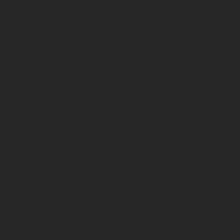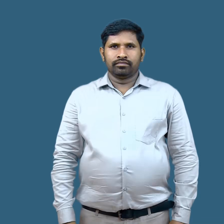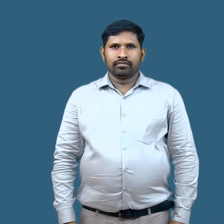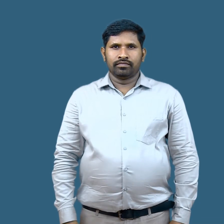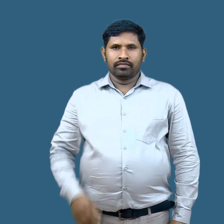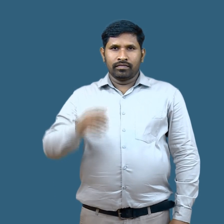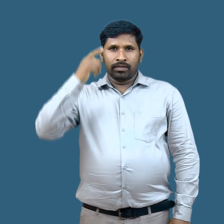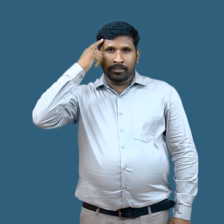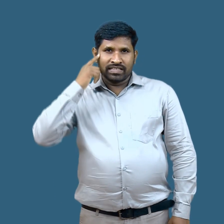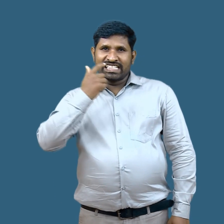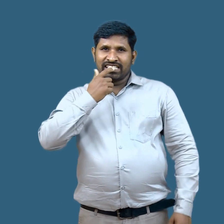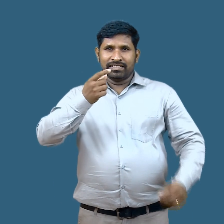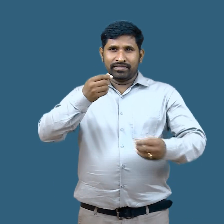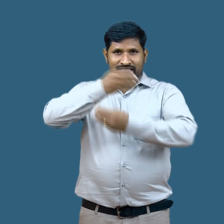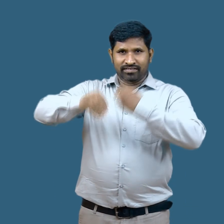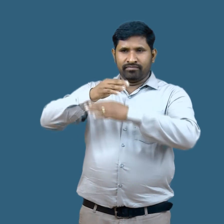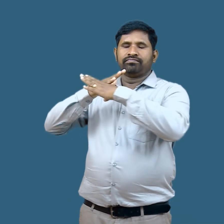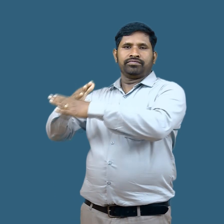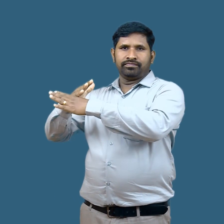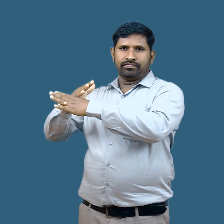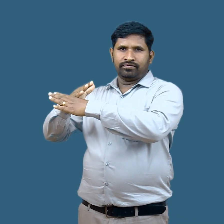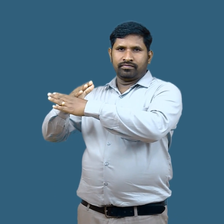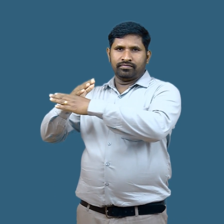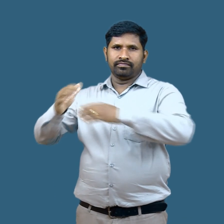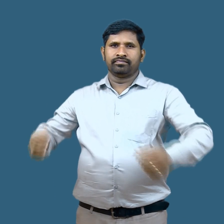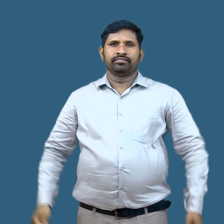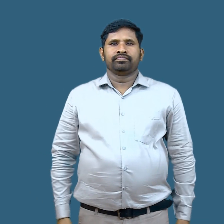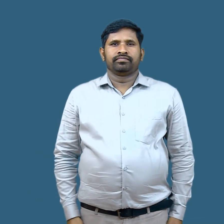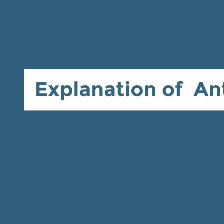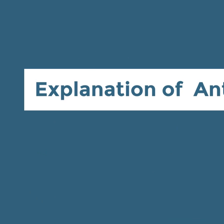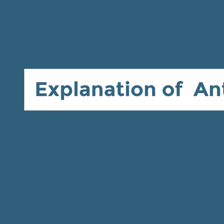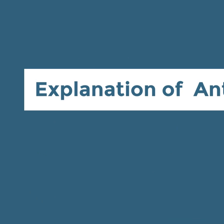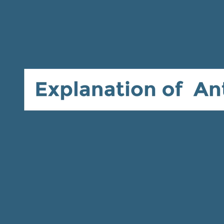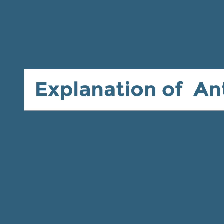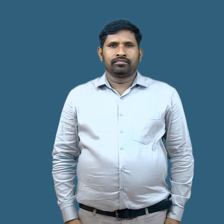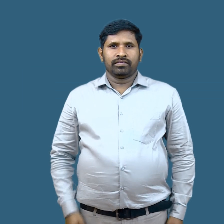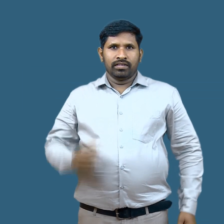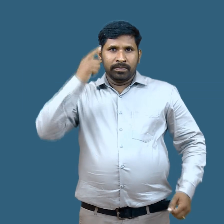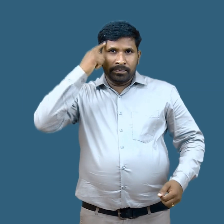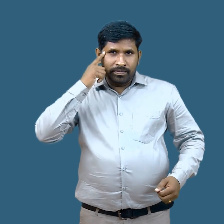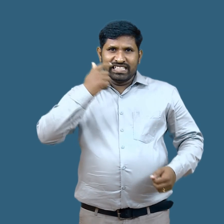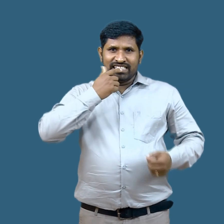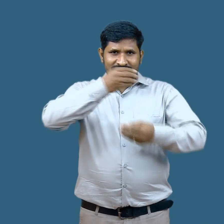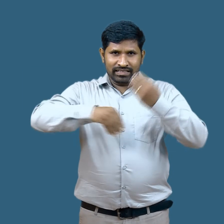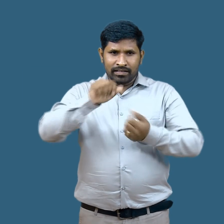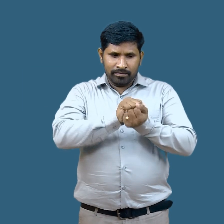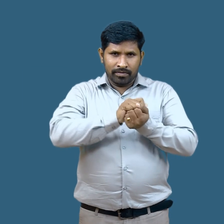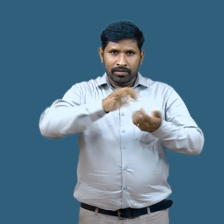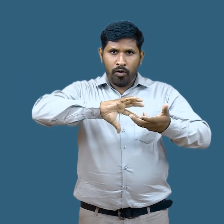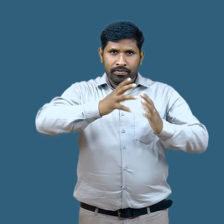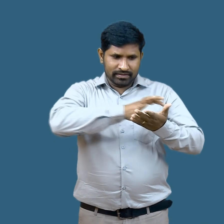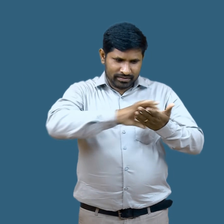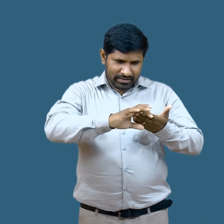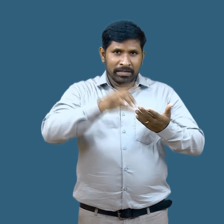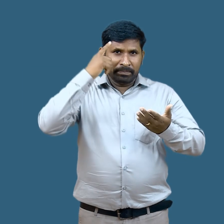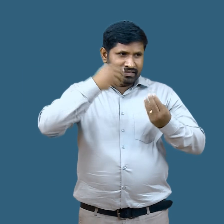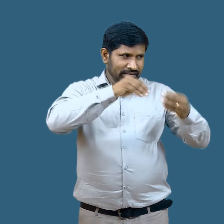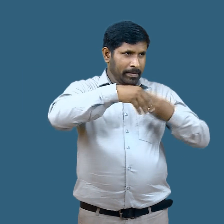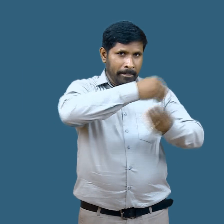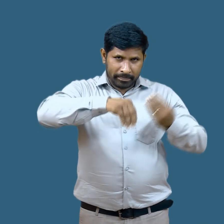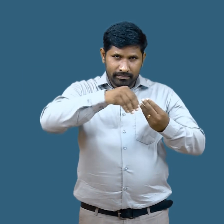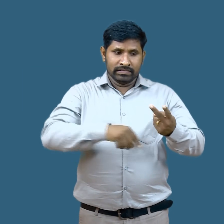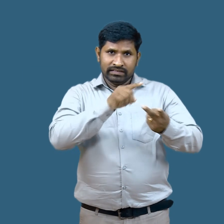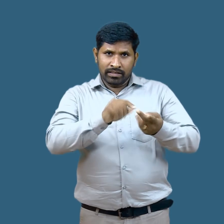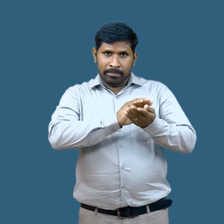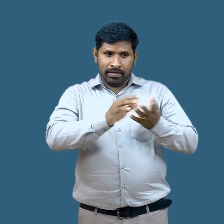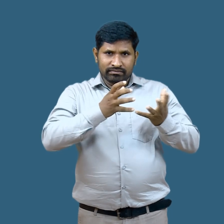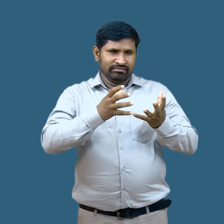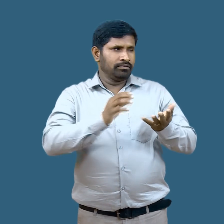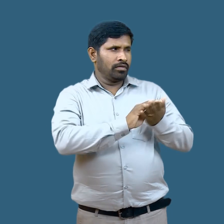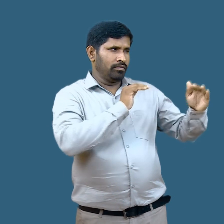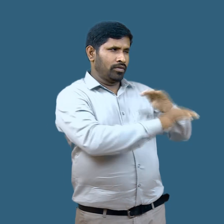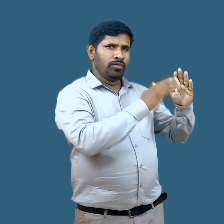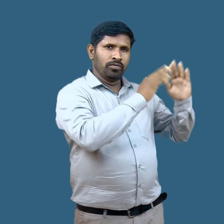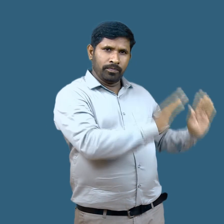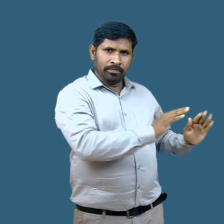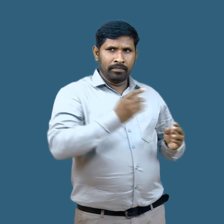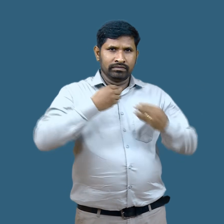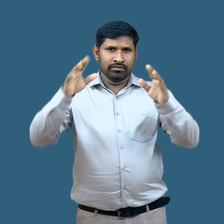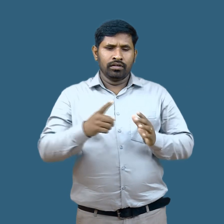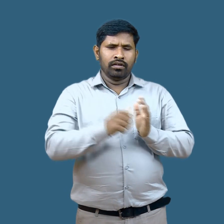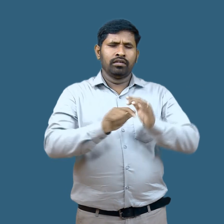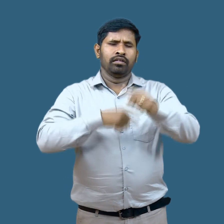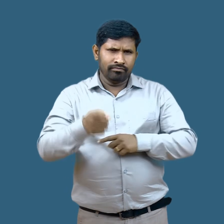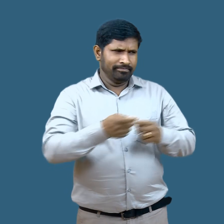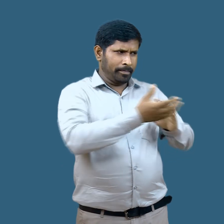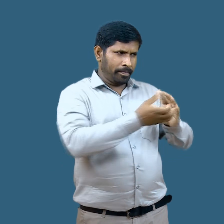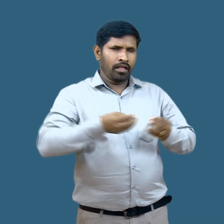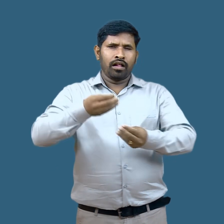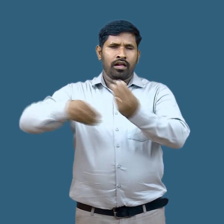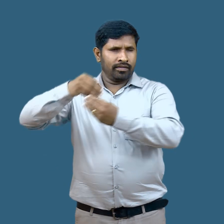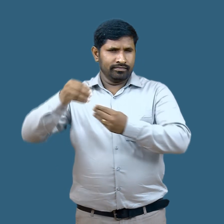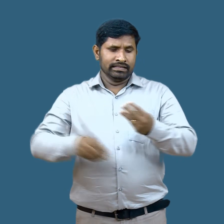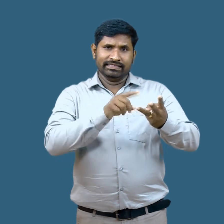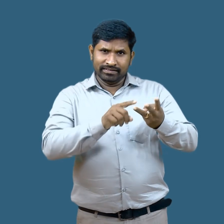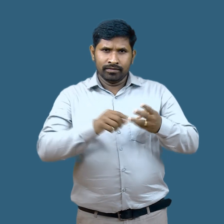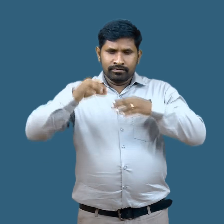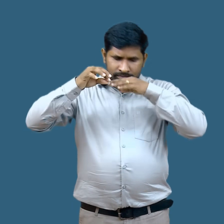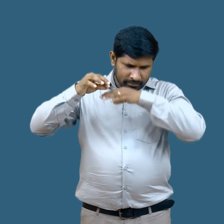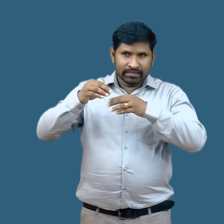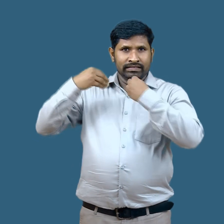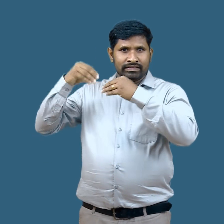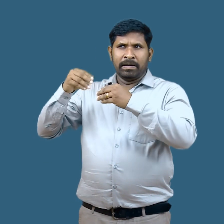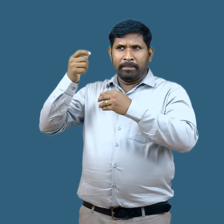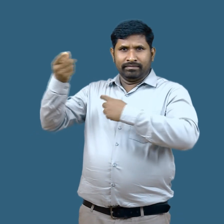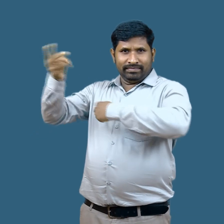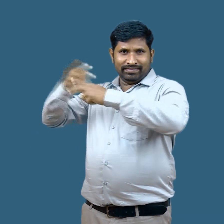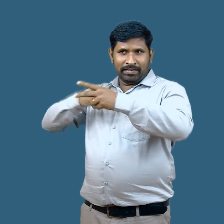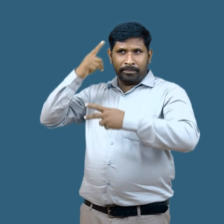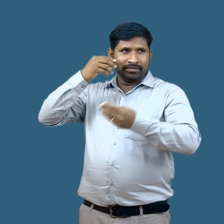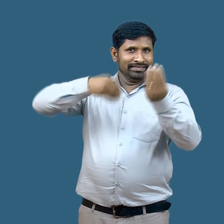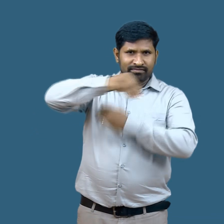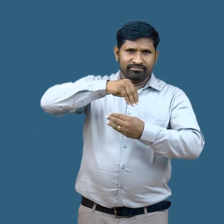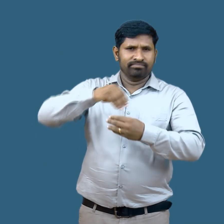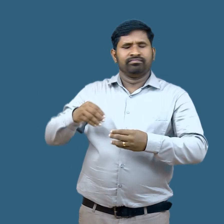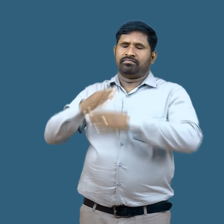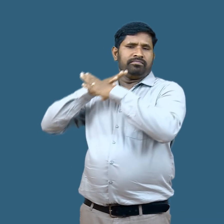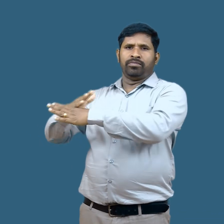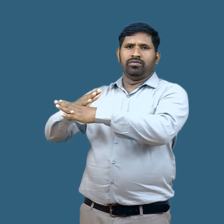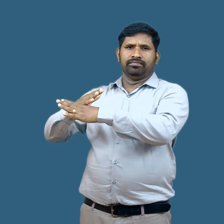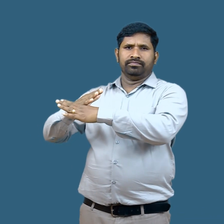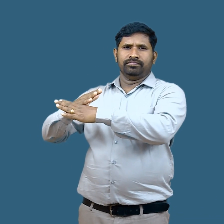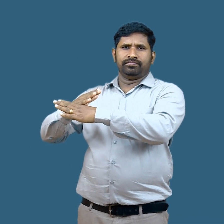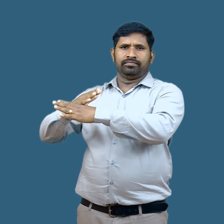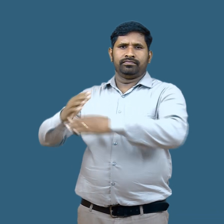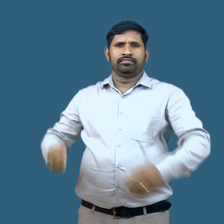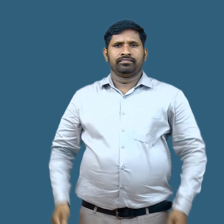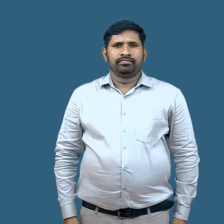Anti Money Laundering